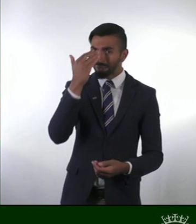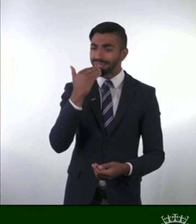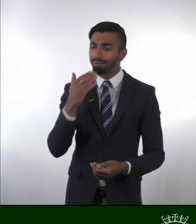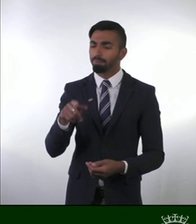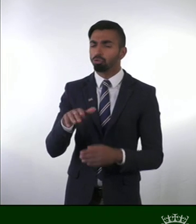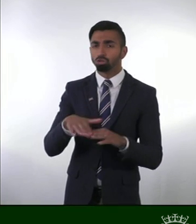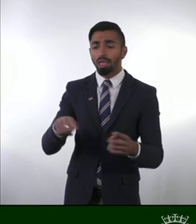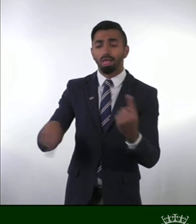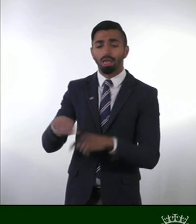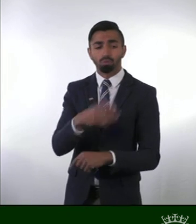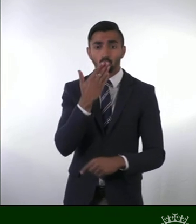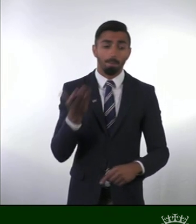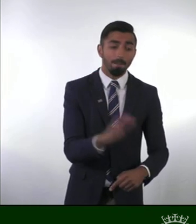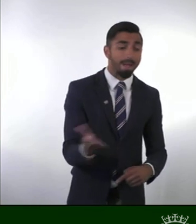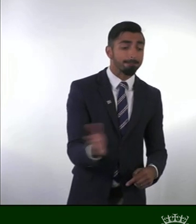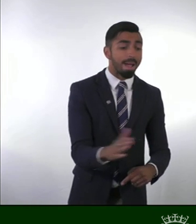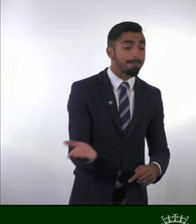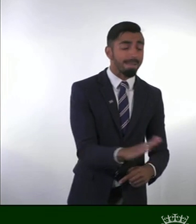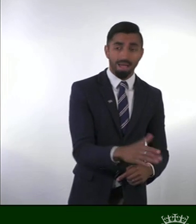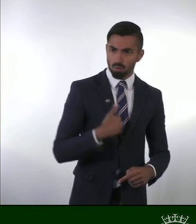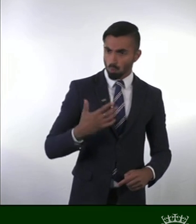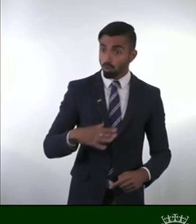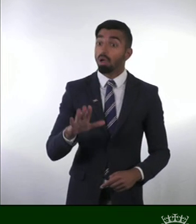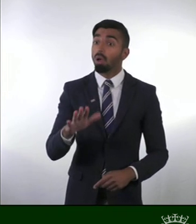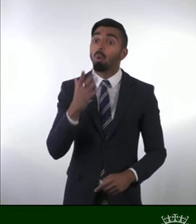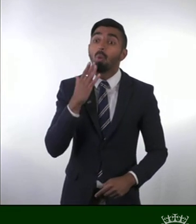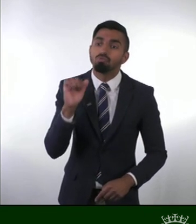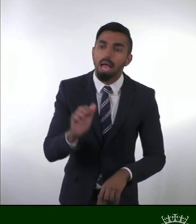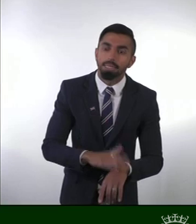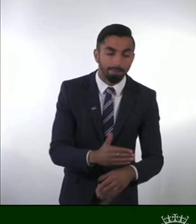I have been saying that like a broken record for weeks on end.